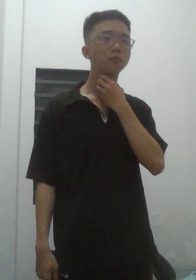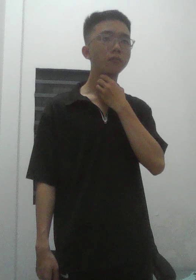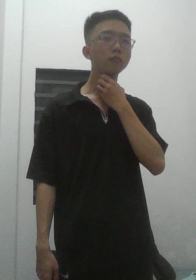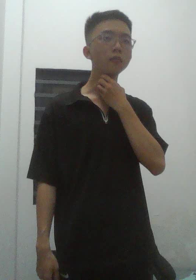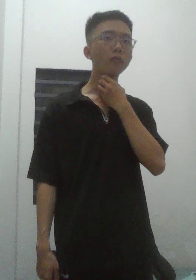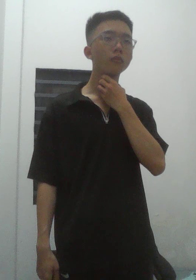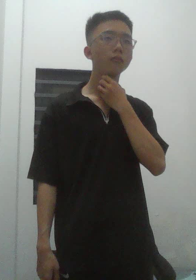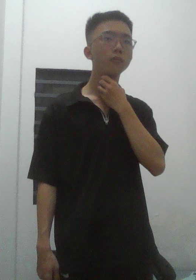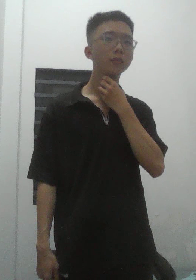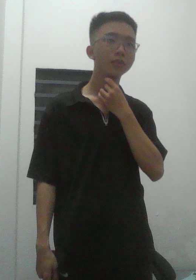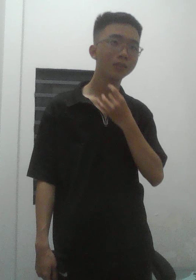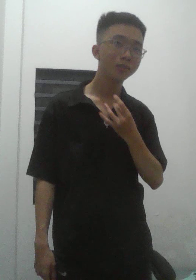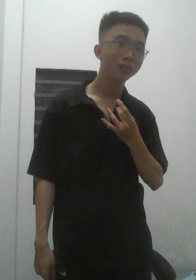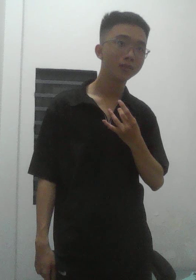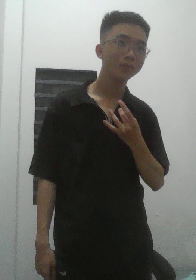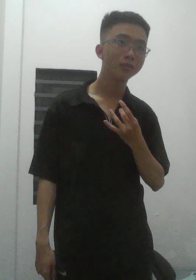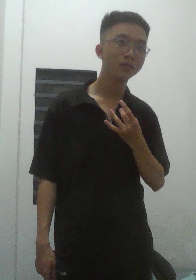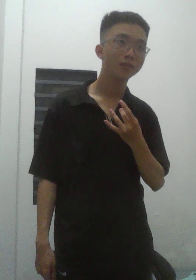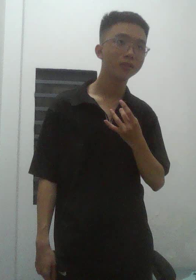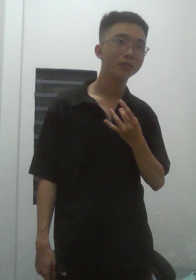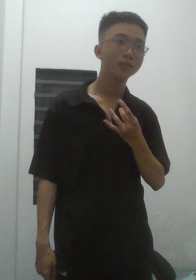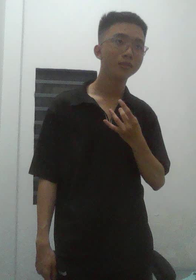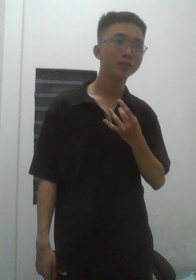thich